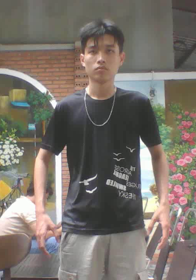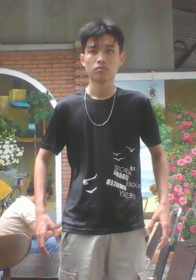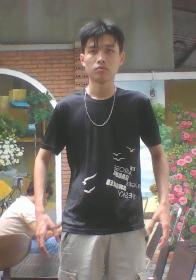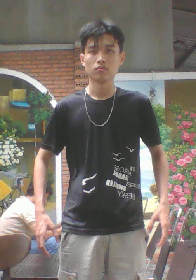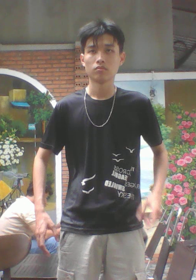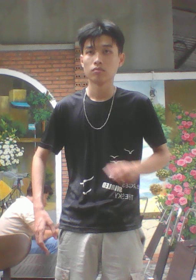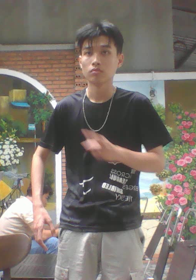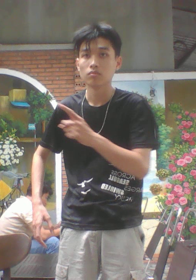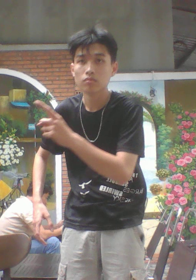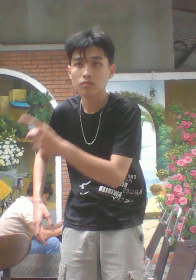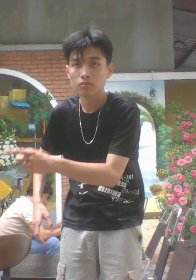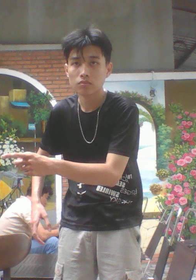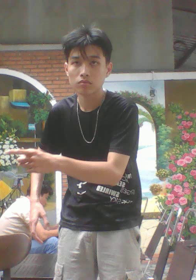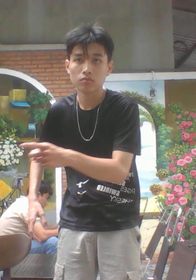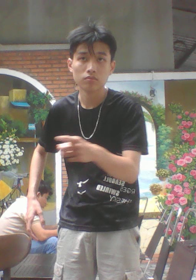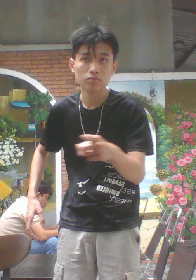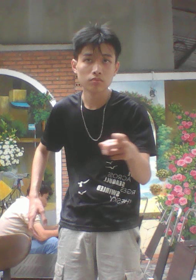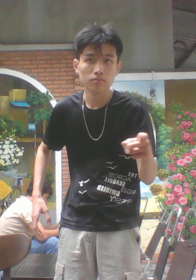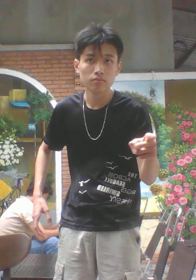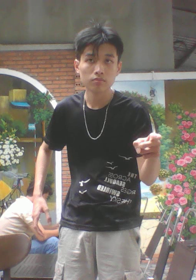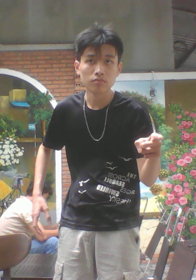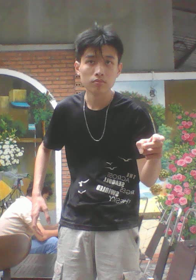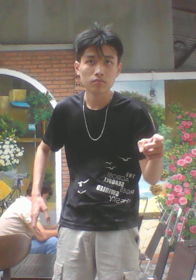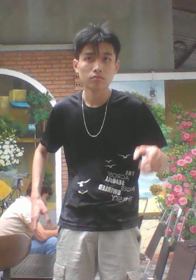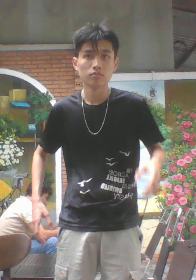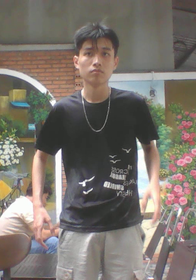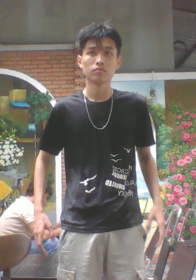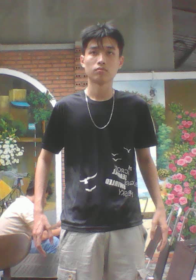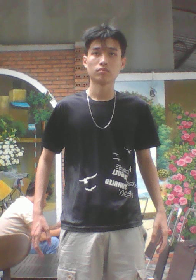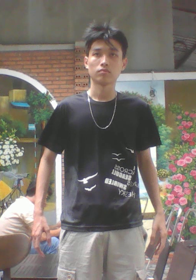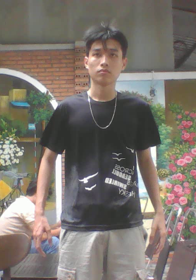cac ban